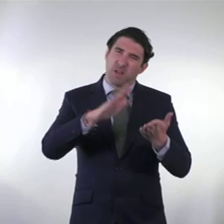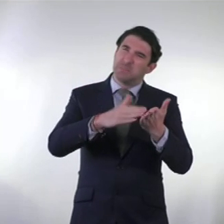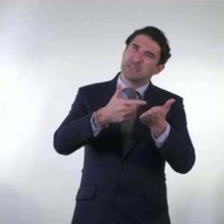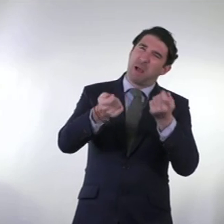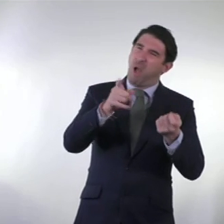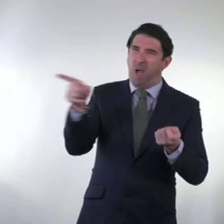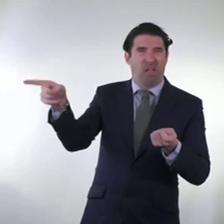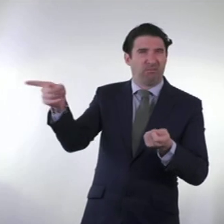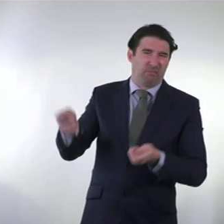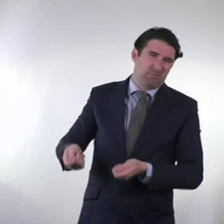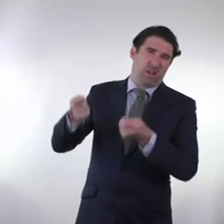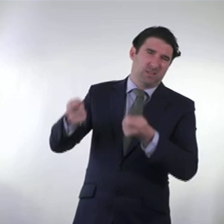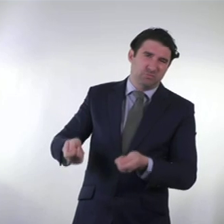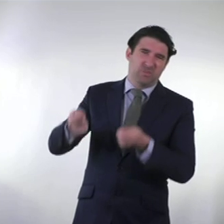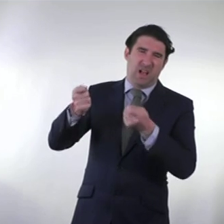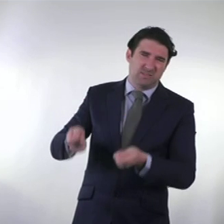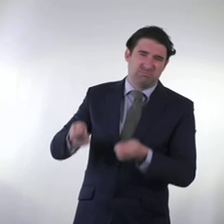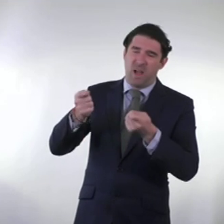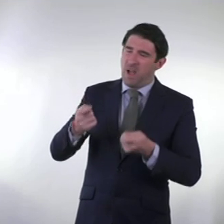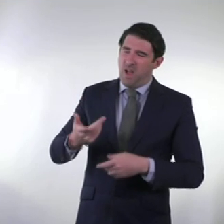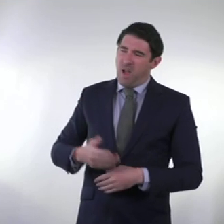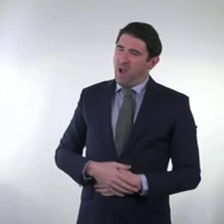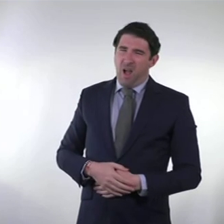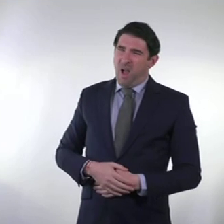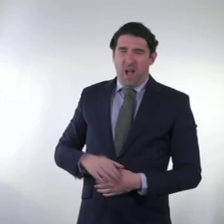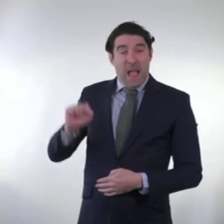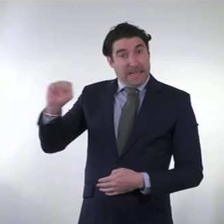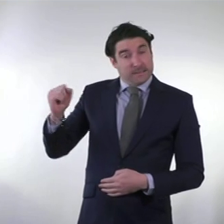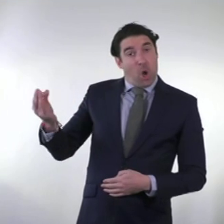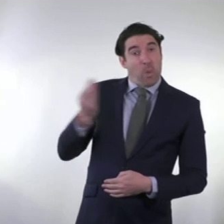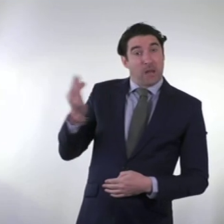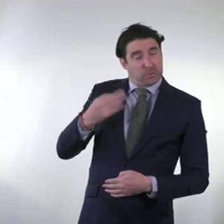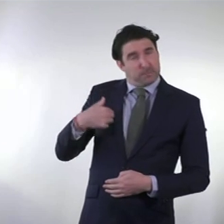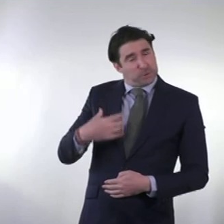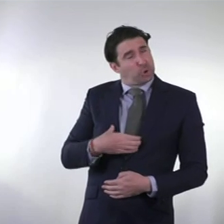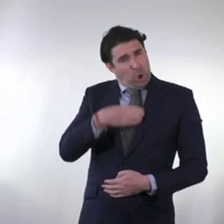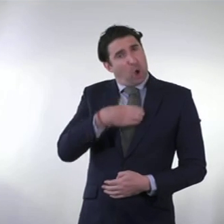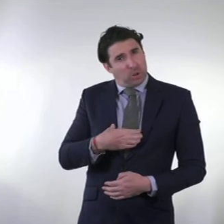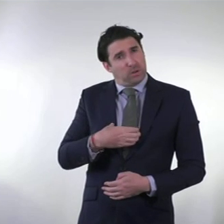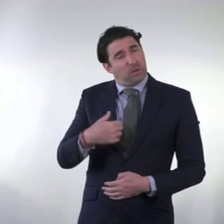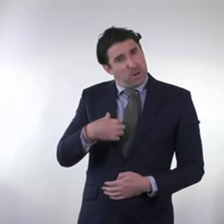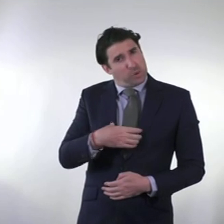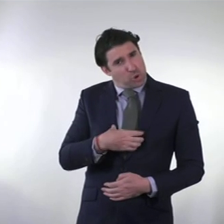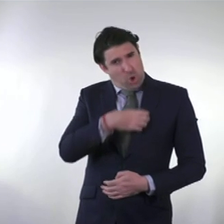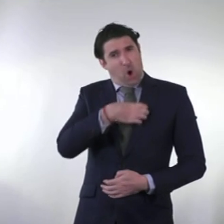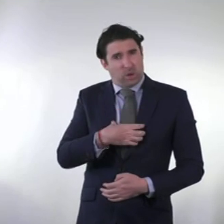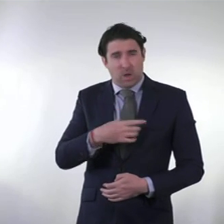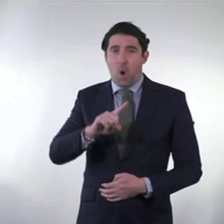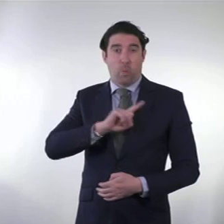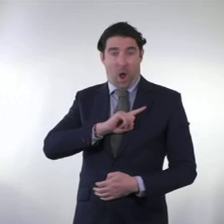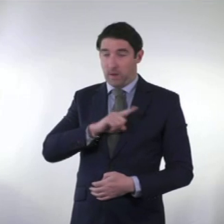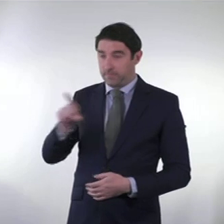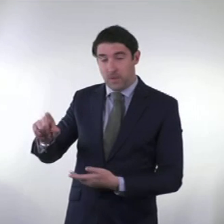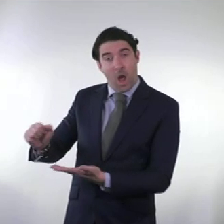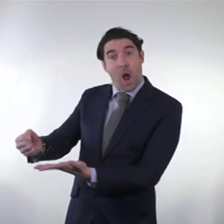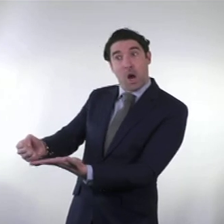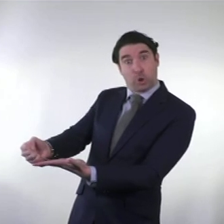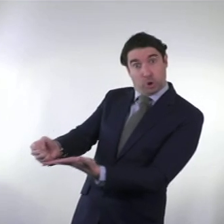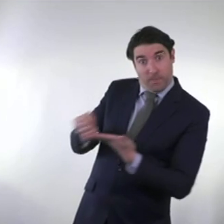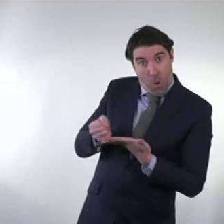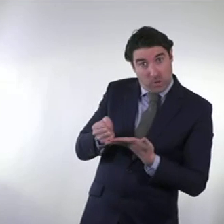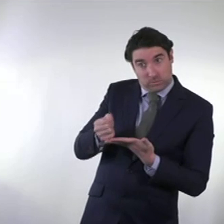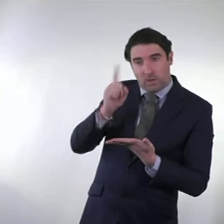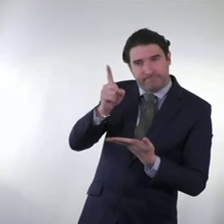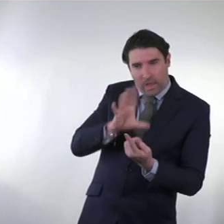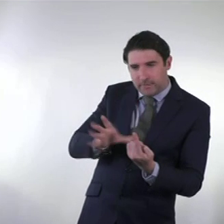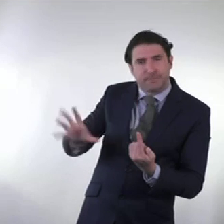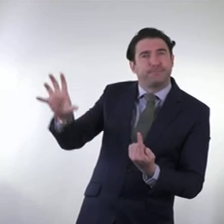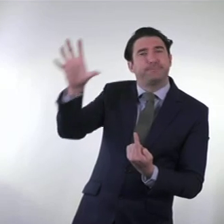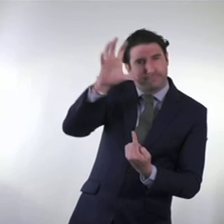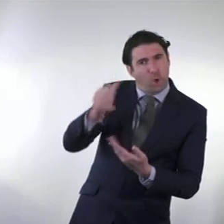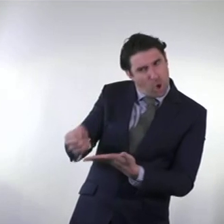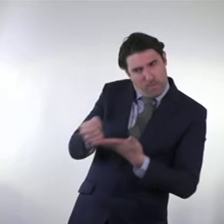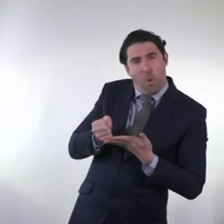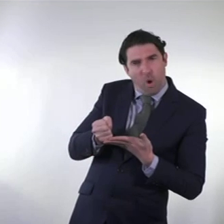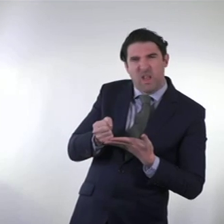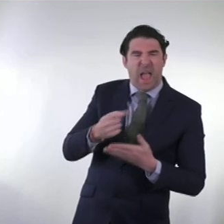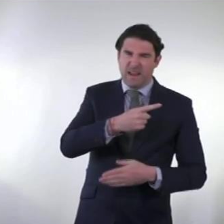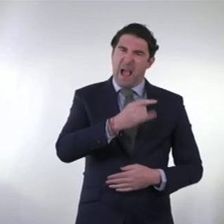The right hon. and learned Gentleman’s general line of questioning is that one moment he is supporting the restrictions, the next moment he seems to be opposing them.